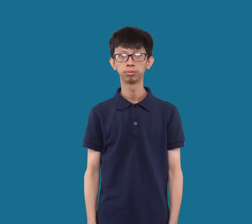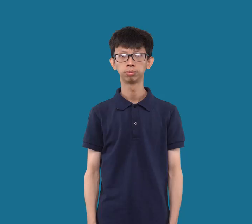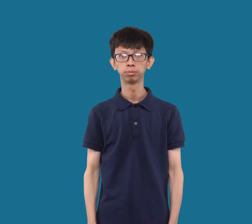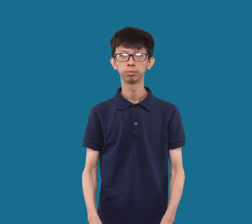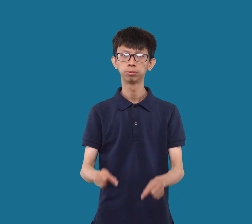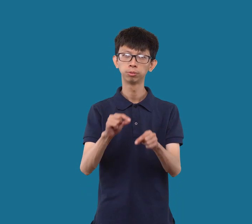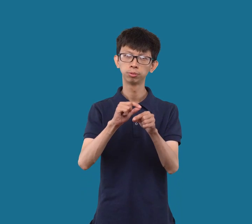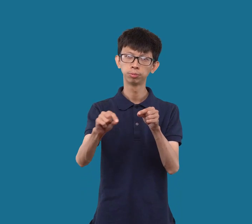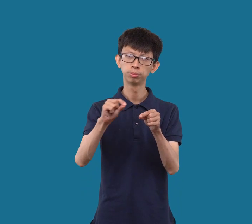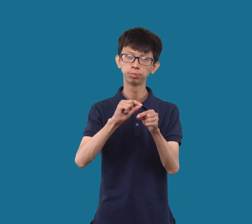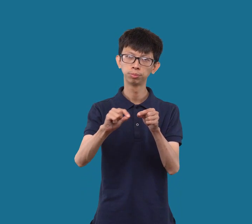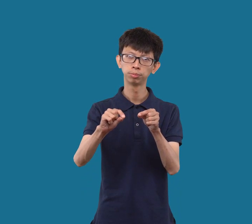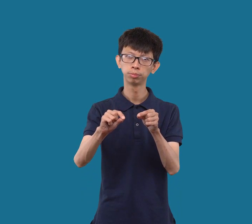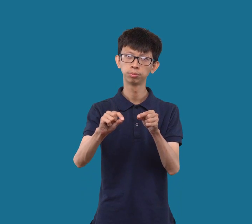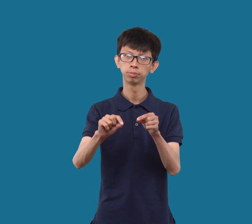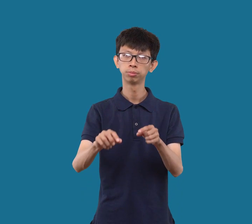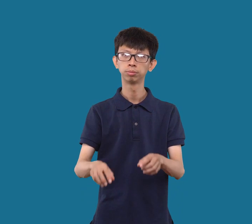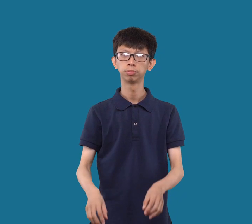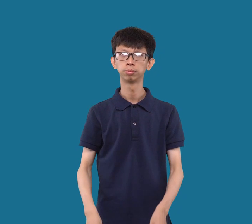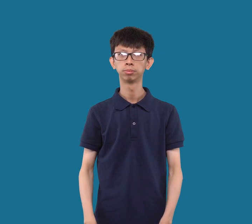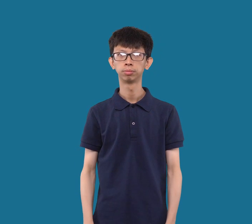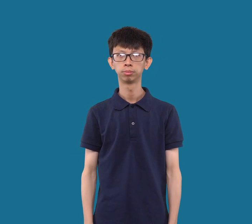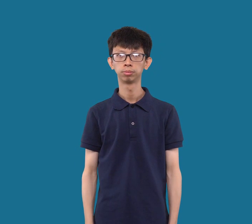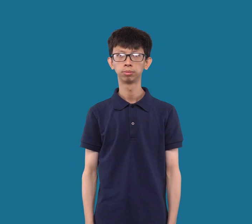diêm